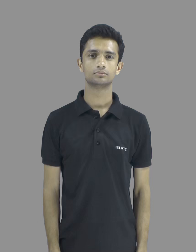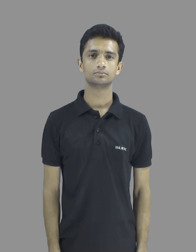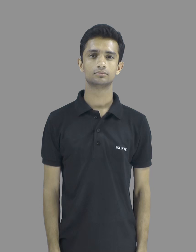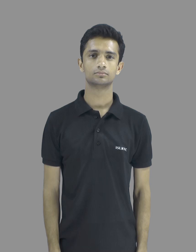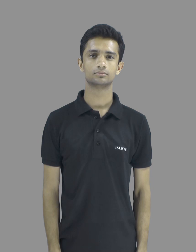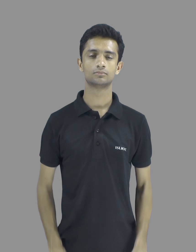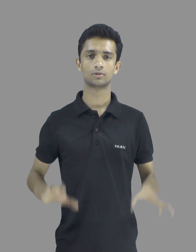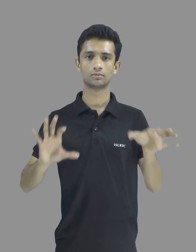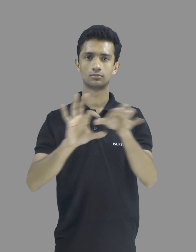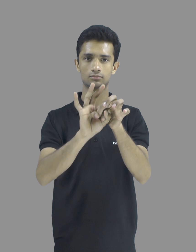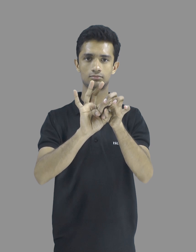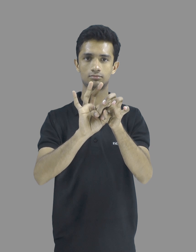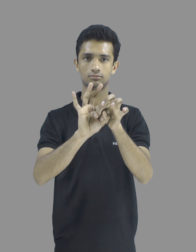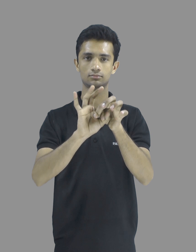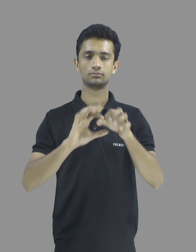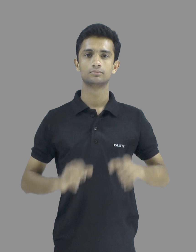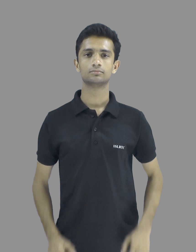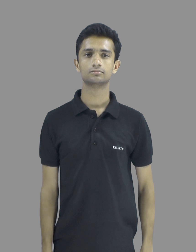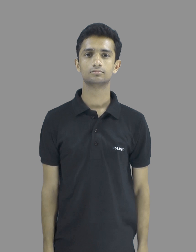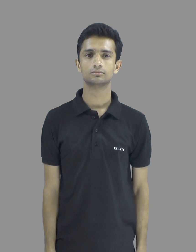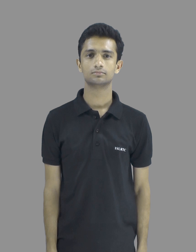Link Connect Associate